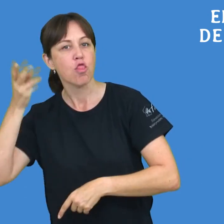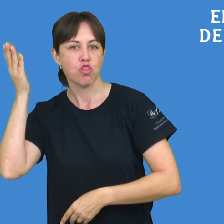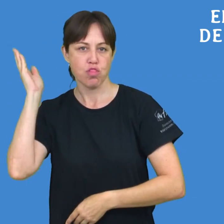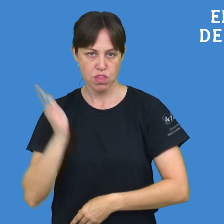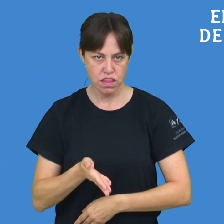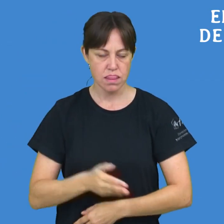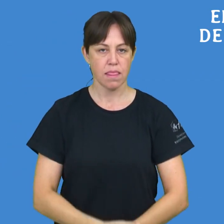afectar